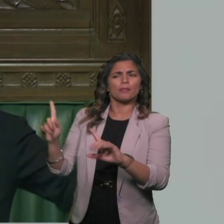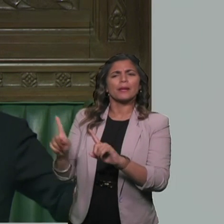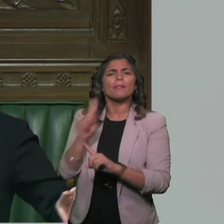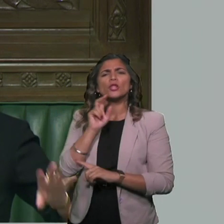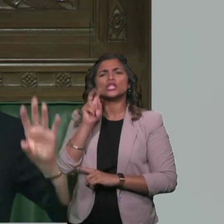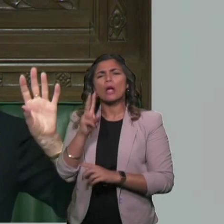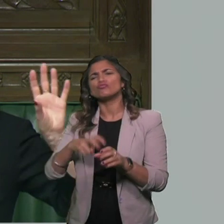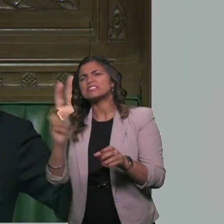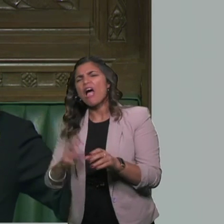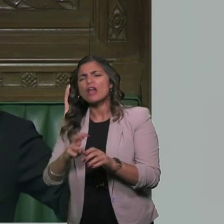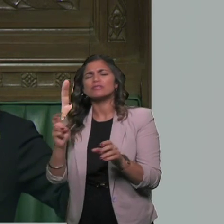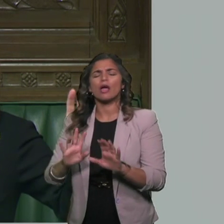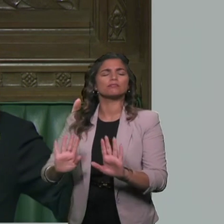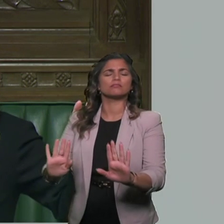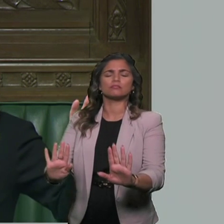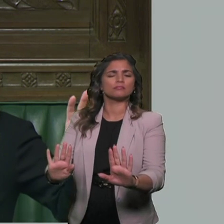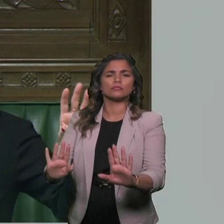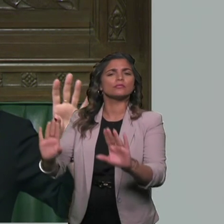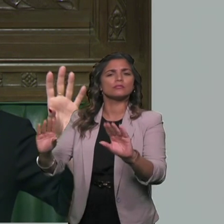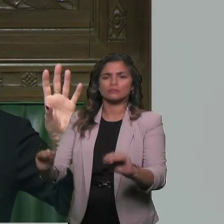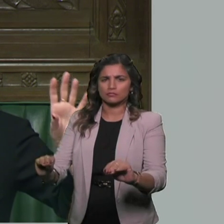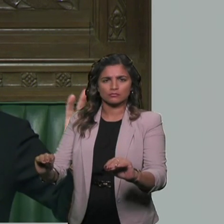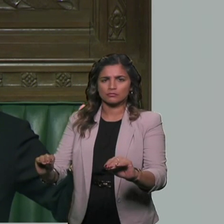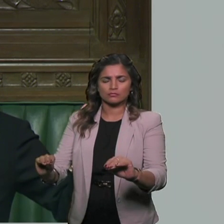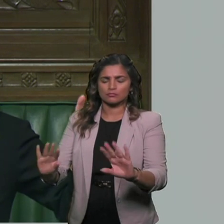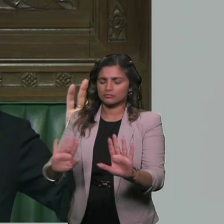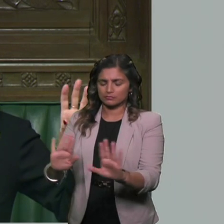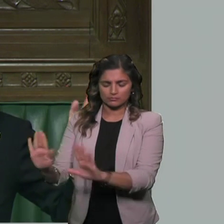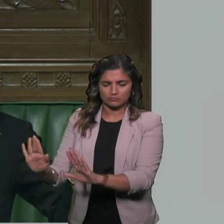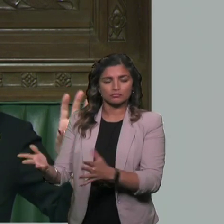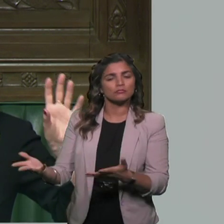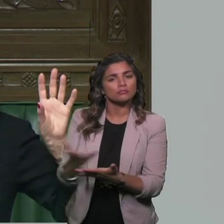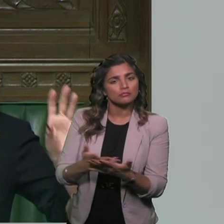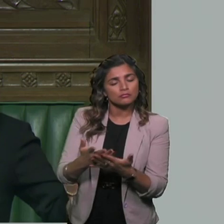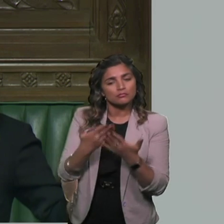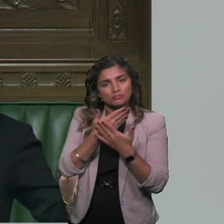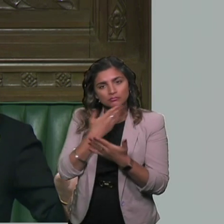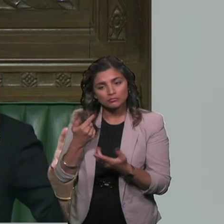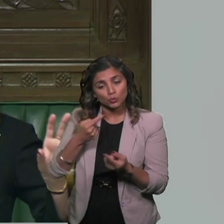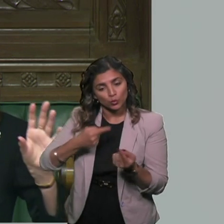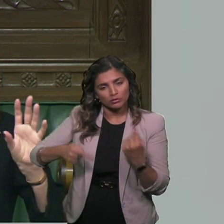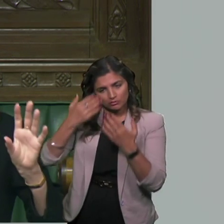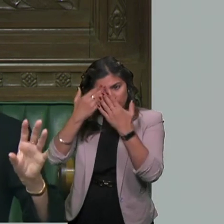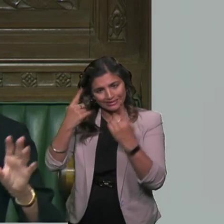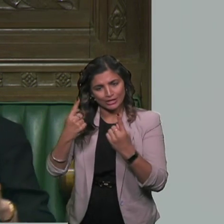That is not what we are talking about. We are just talking about courtesy to this House.